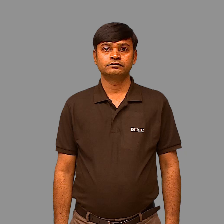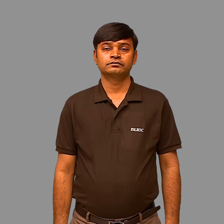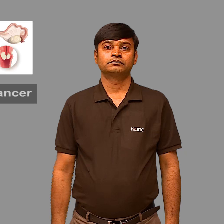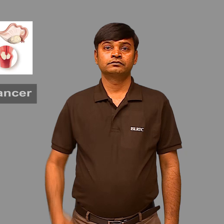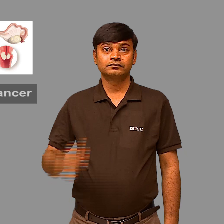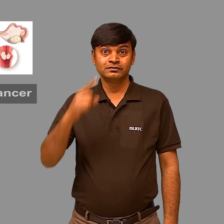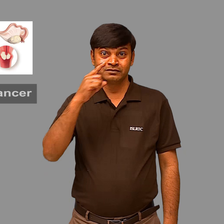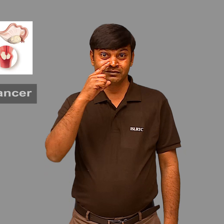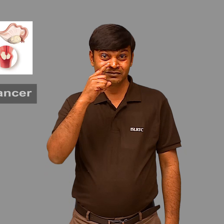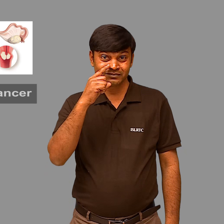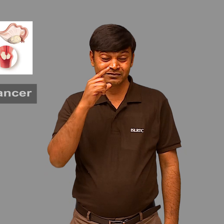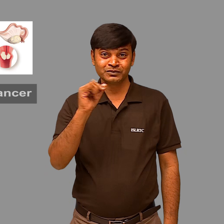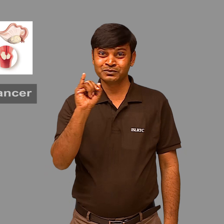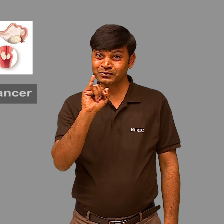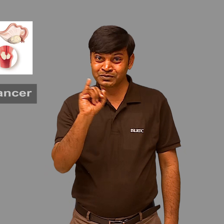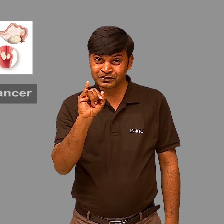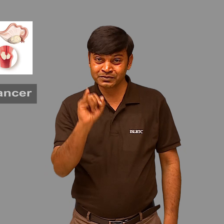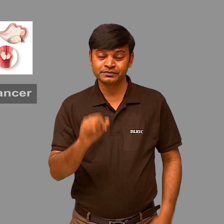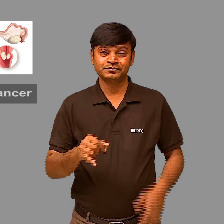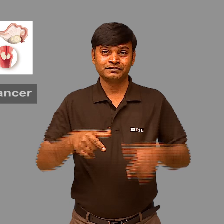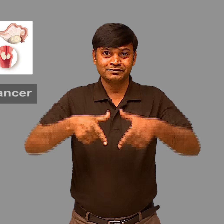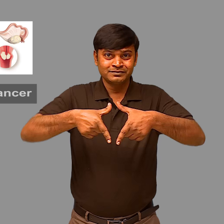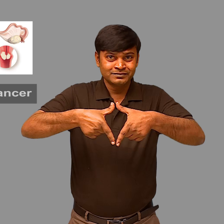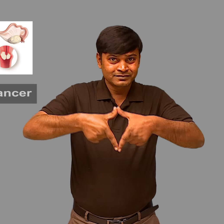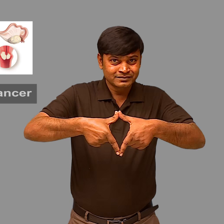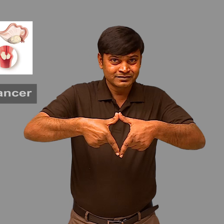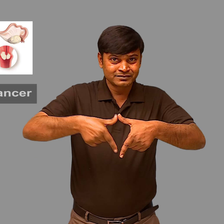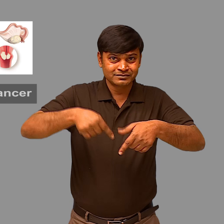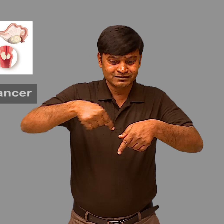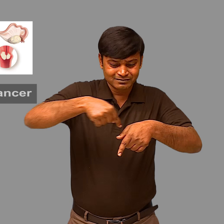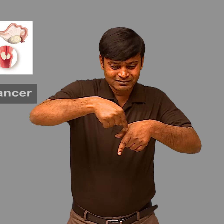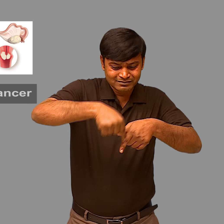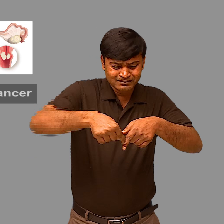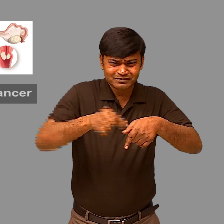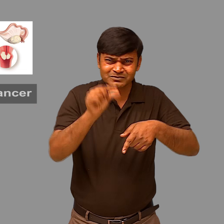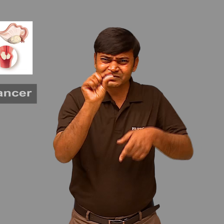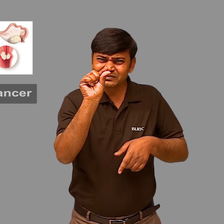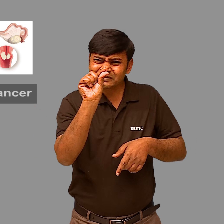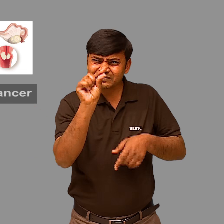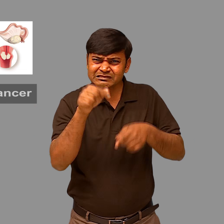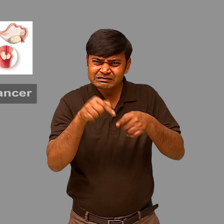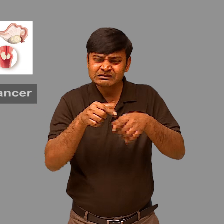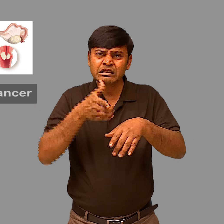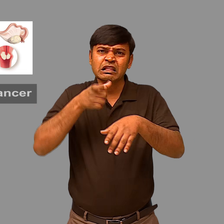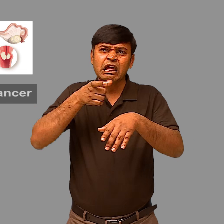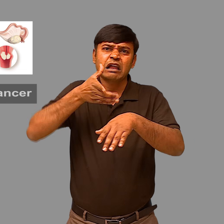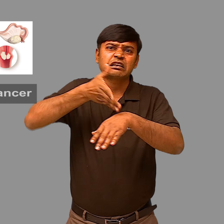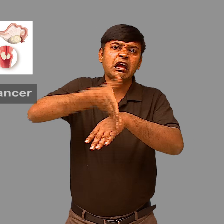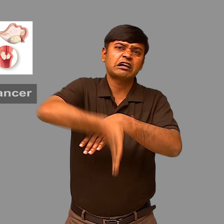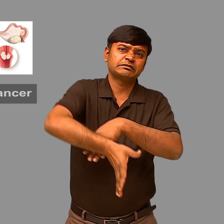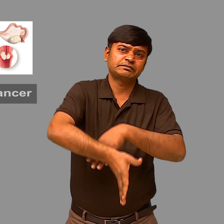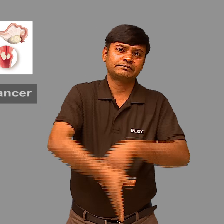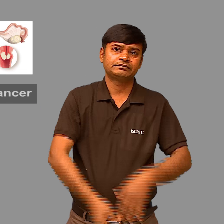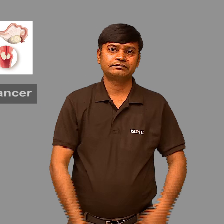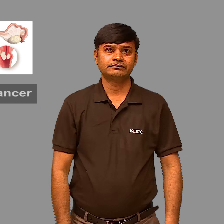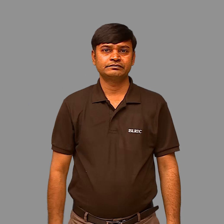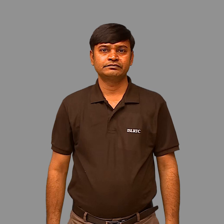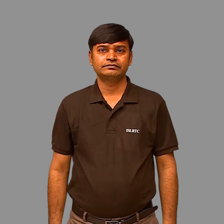Cervical Cancer